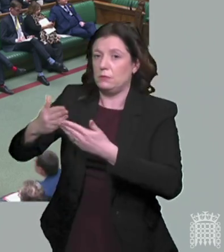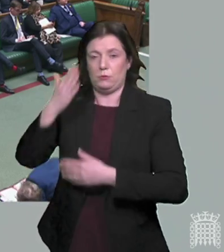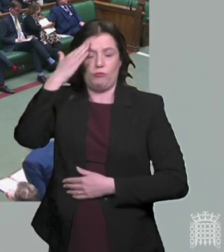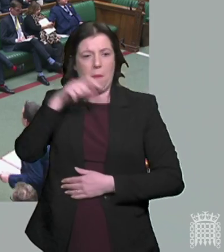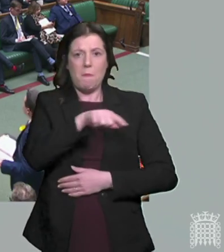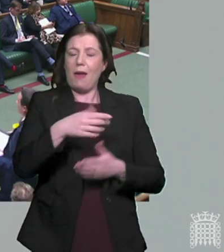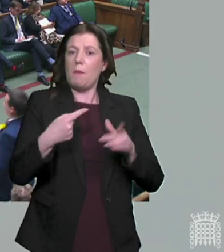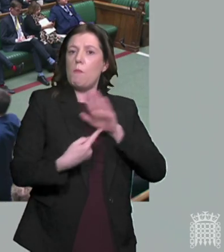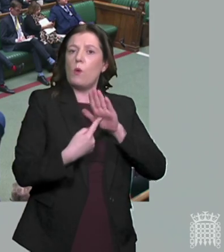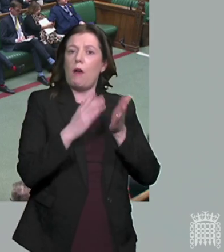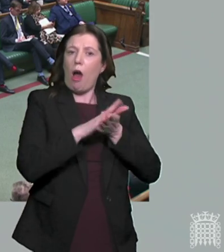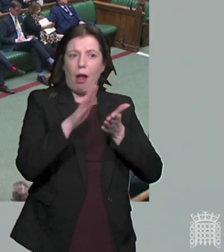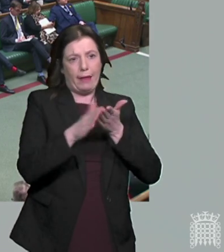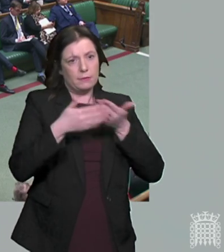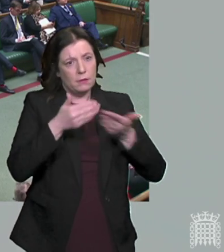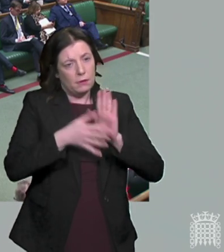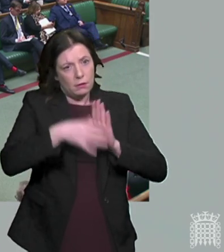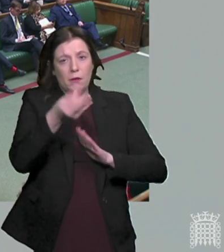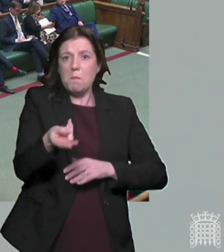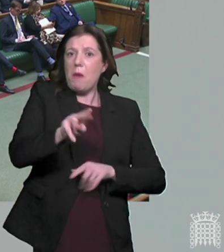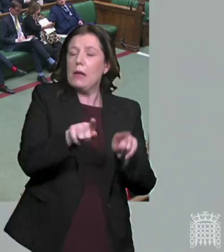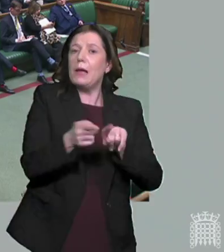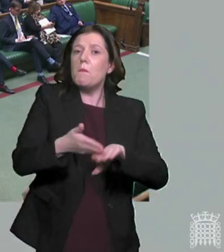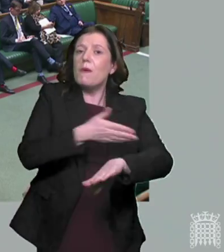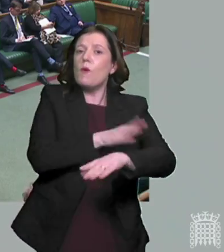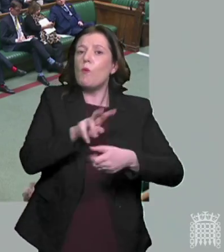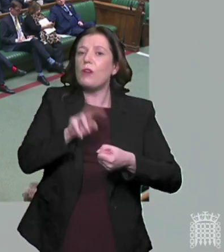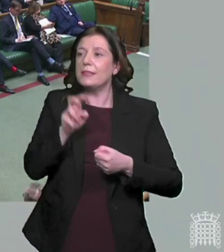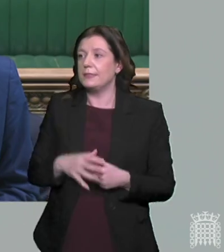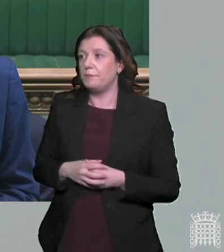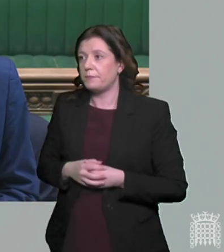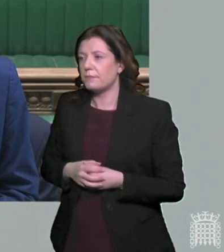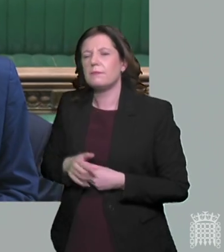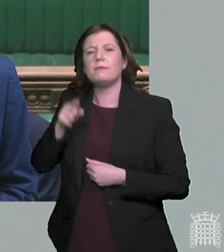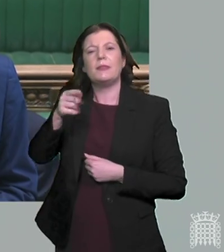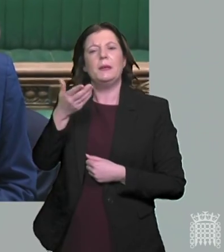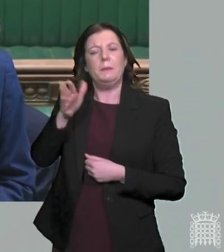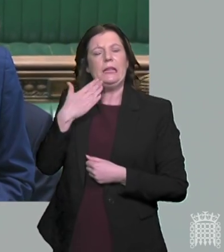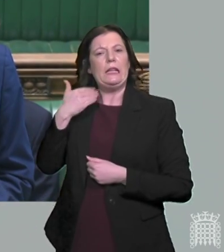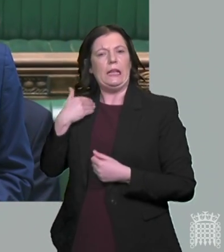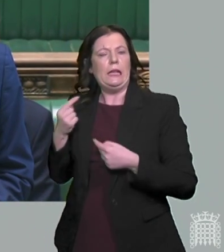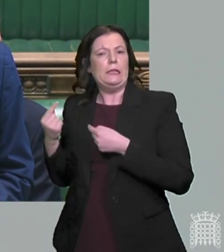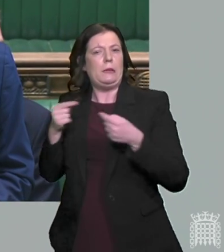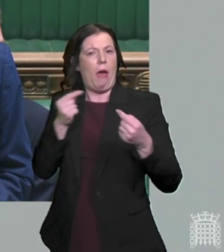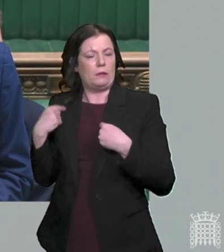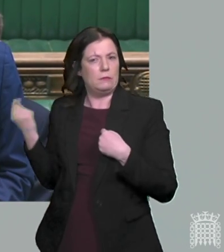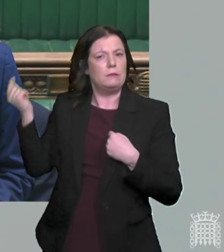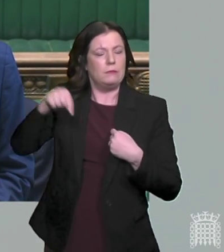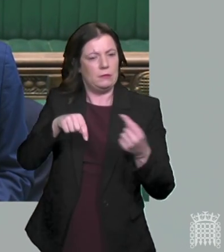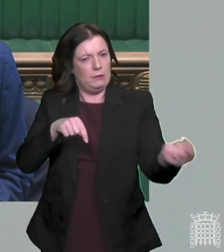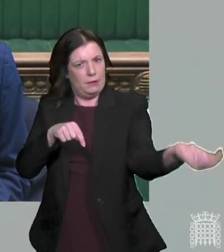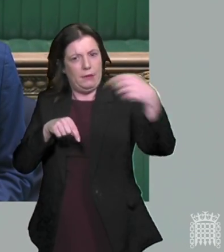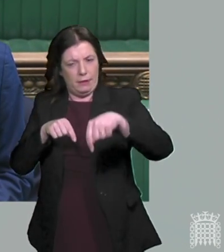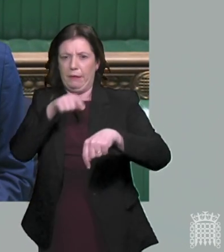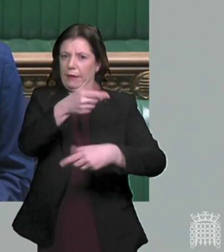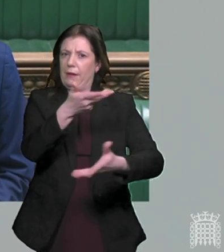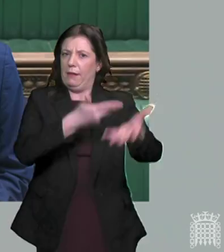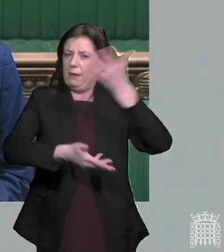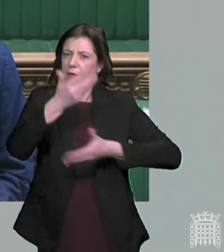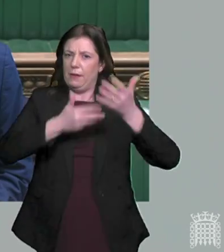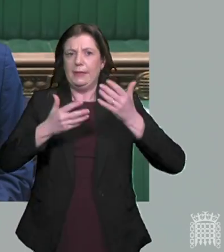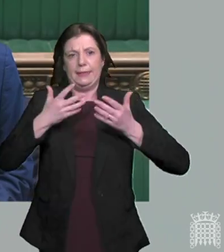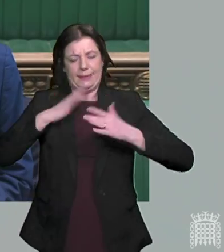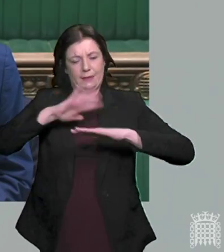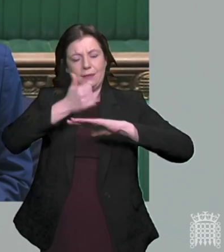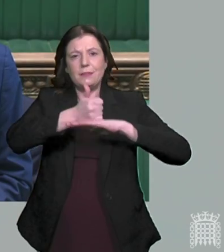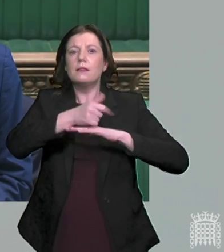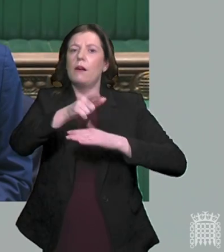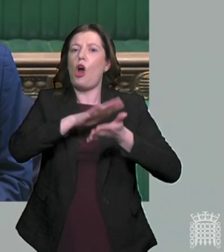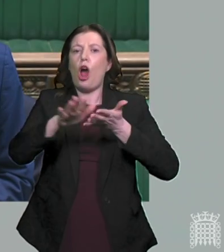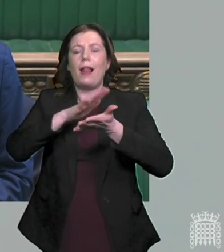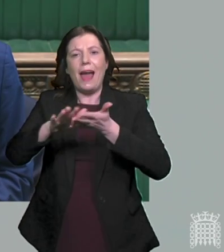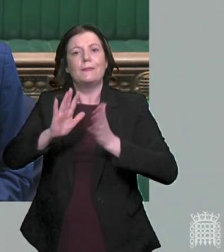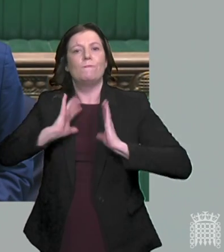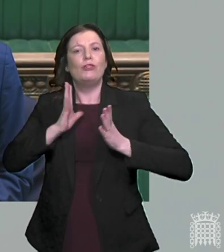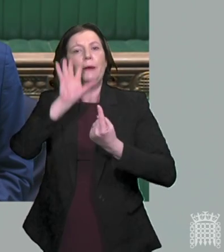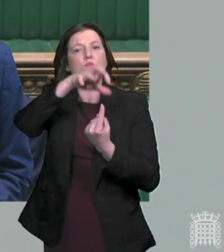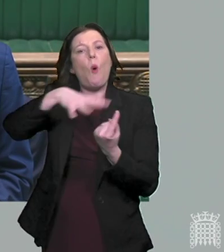The right honourable Lady recently attended a debate that I responded to in Westminster Hall, where she was making the case for a freeport in Holyhead.